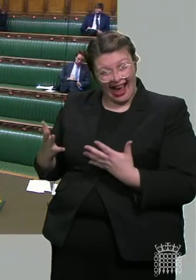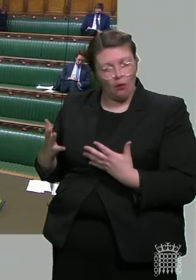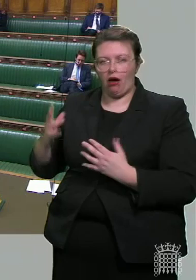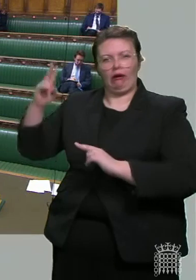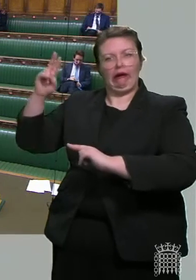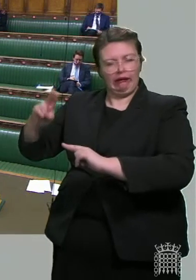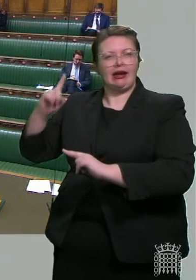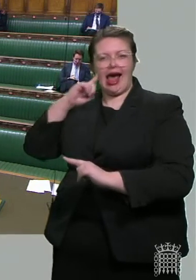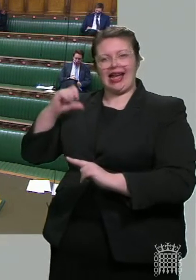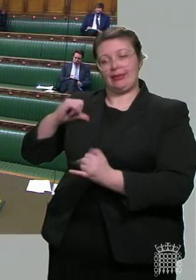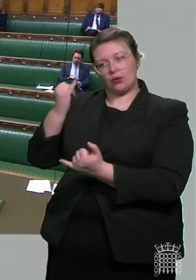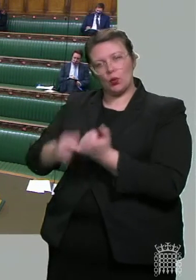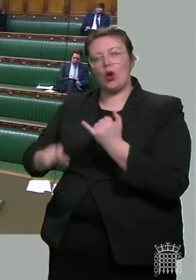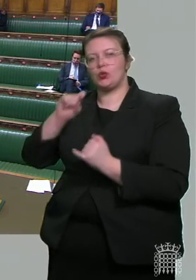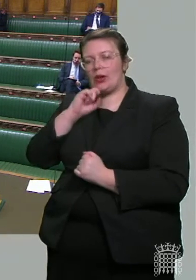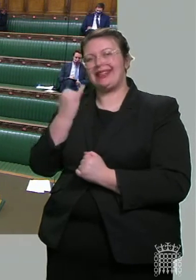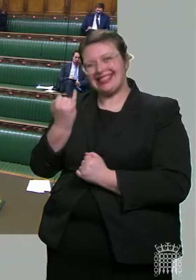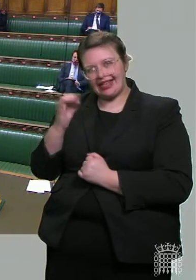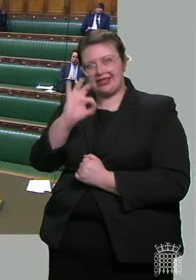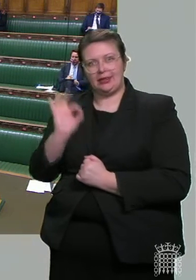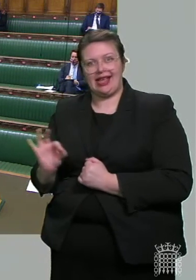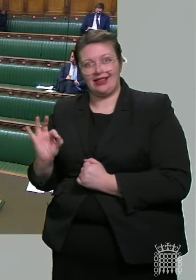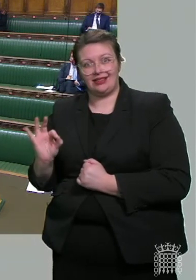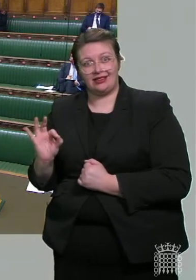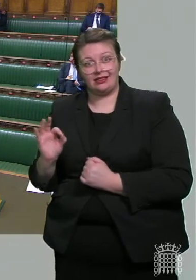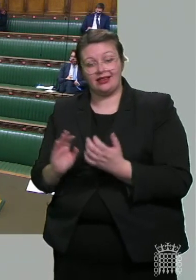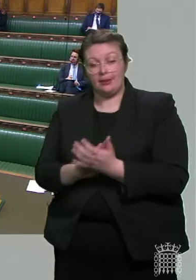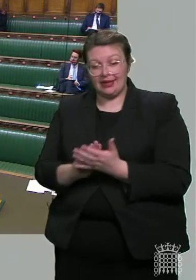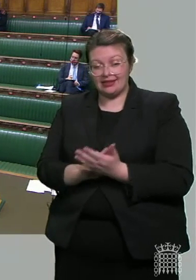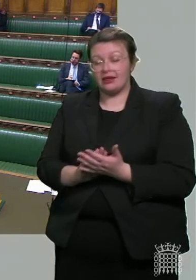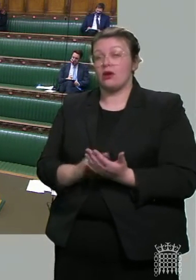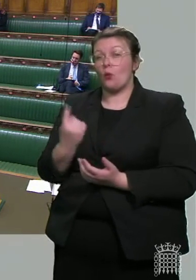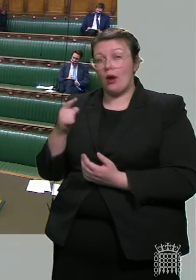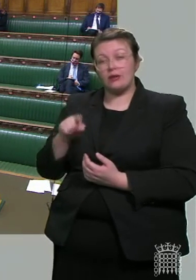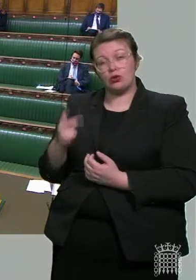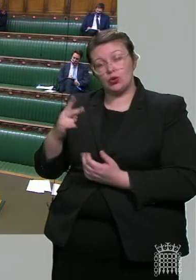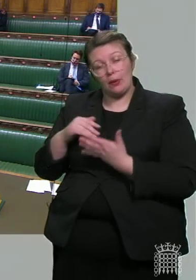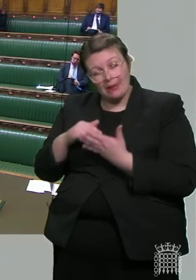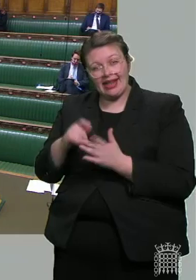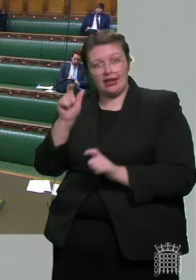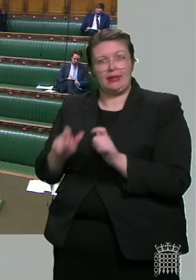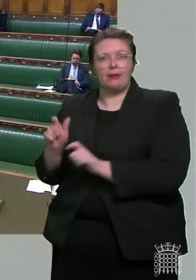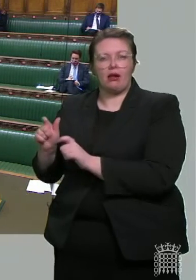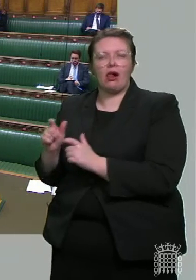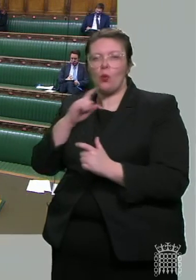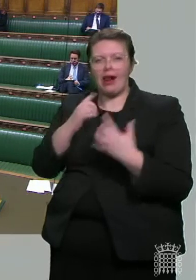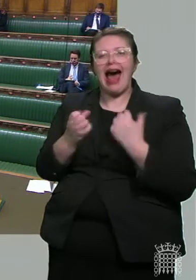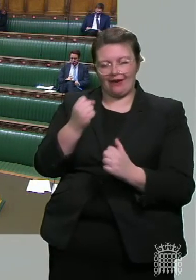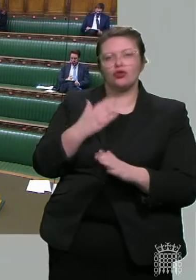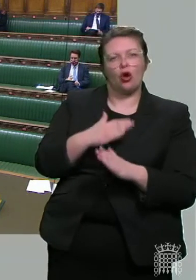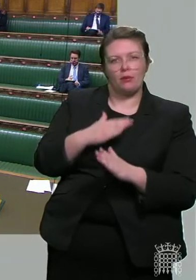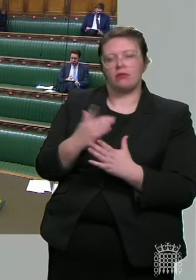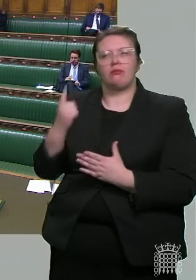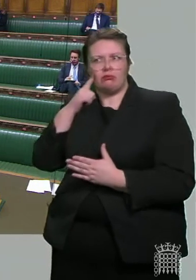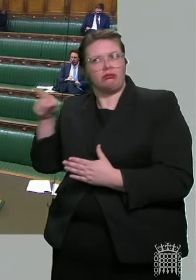That means 1.8 million fewer people are expected to be out of work than previously thought.